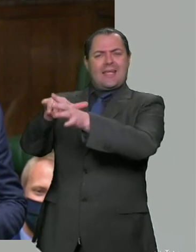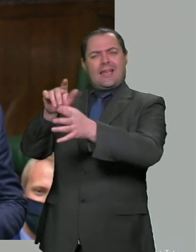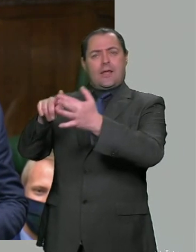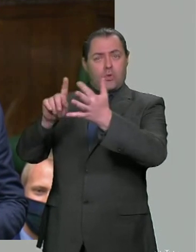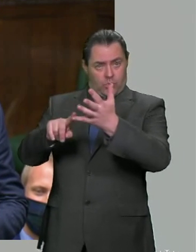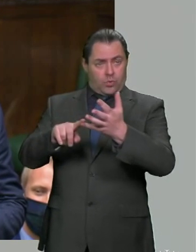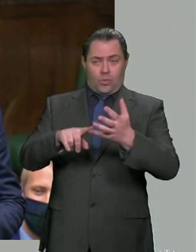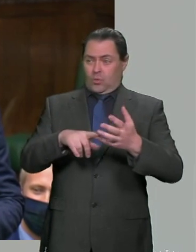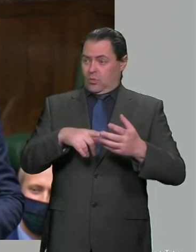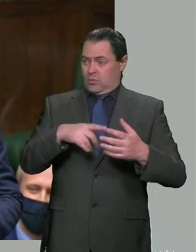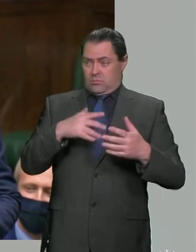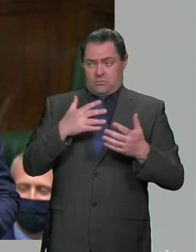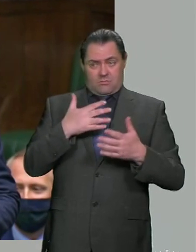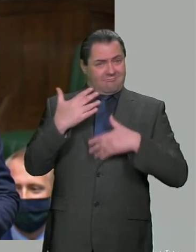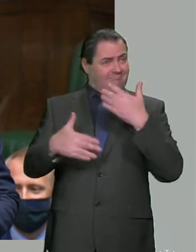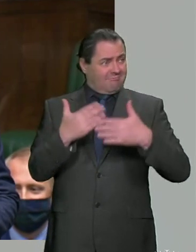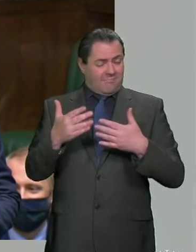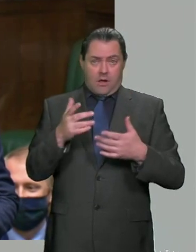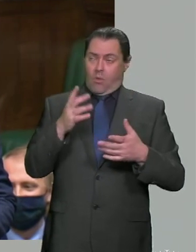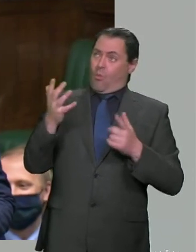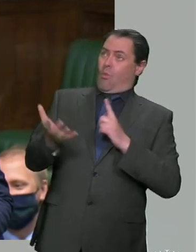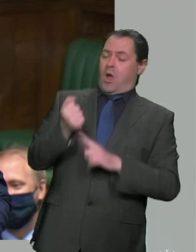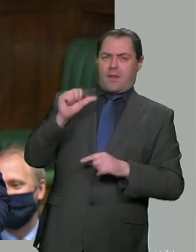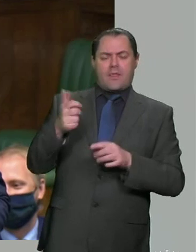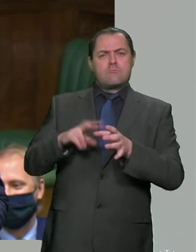They won that referendum, very clearly, on broken promises.